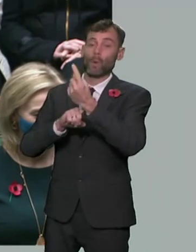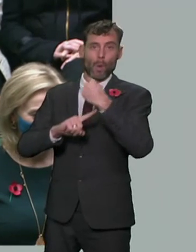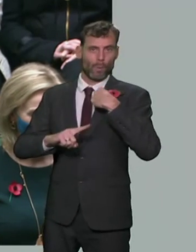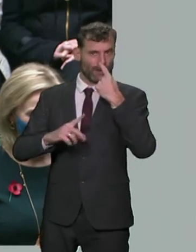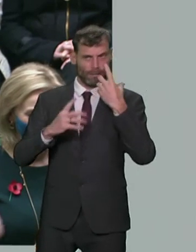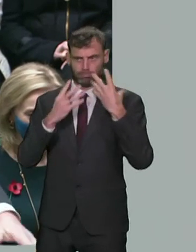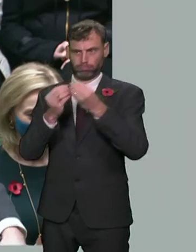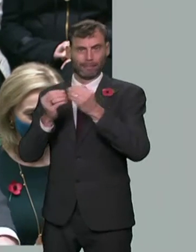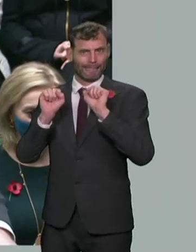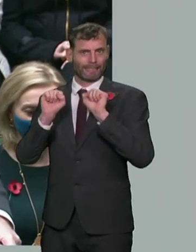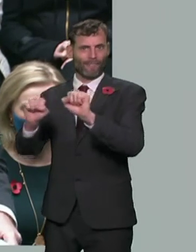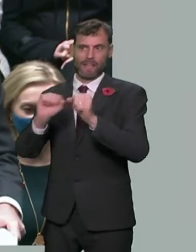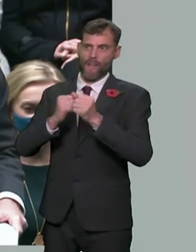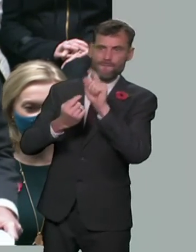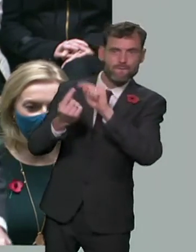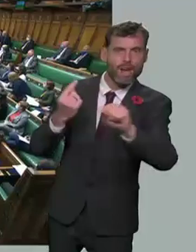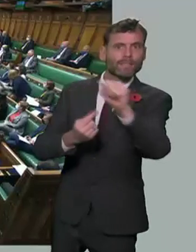That is what this Government are doing.